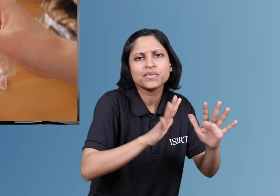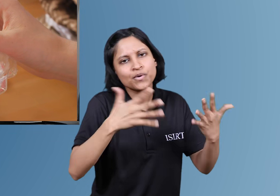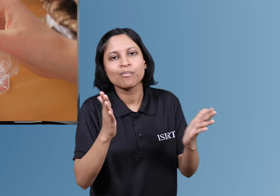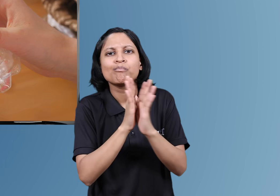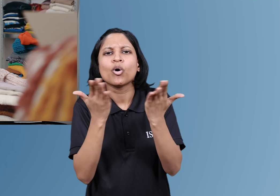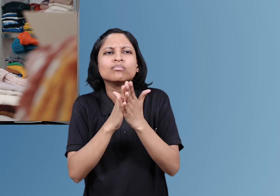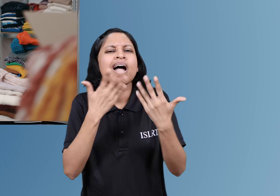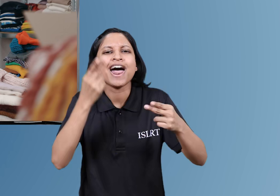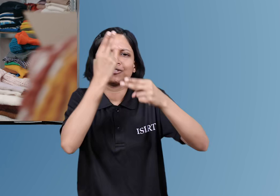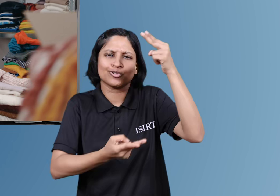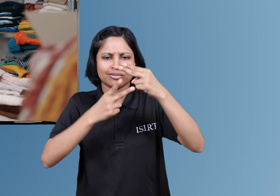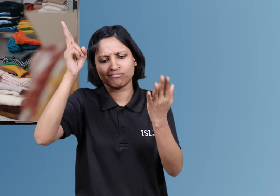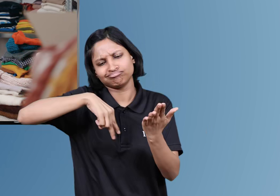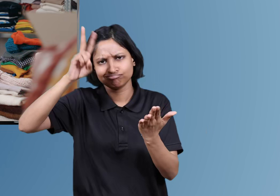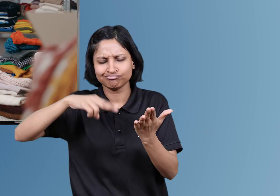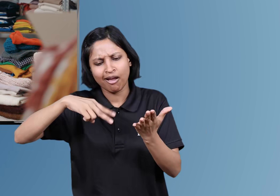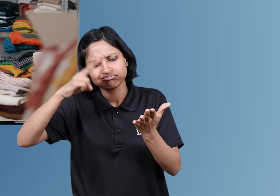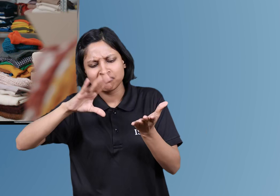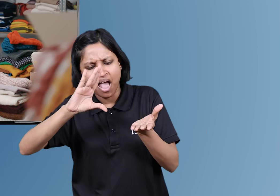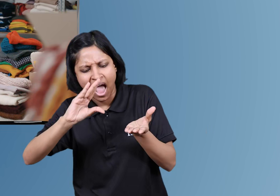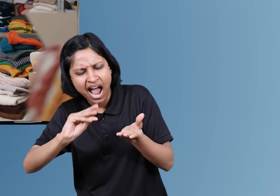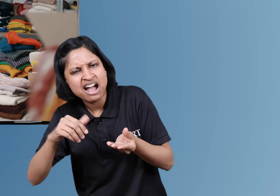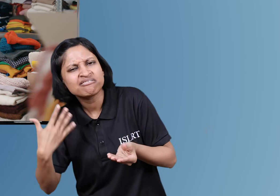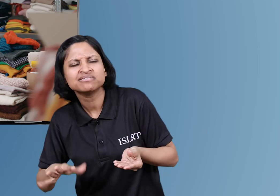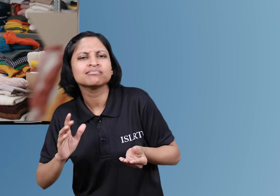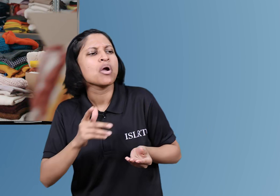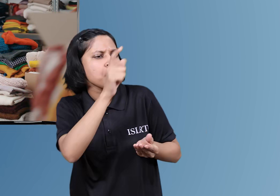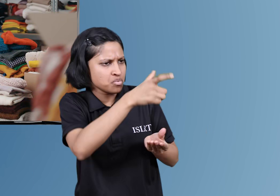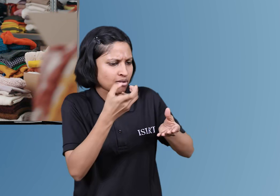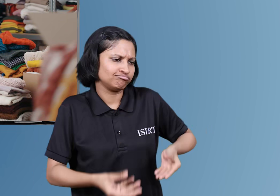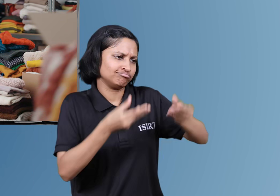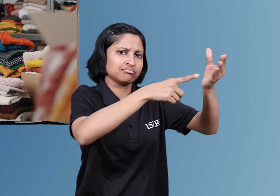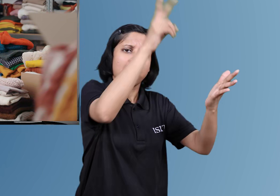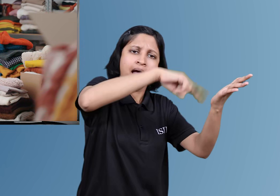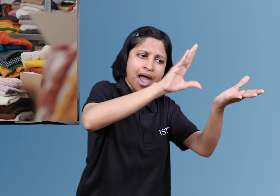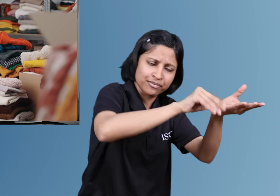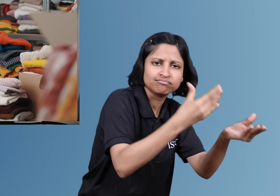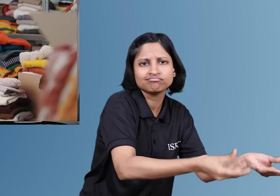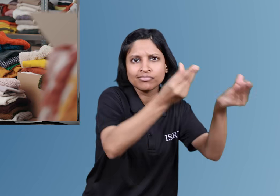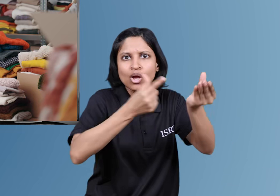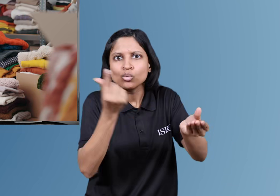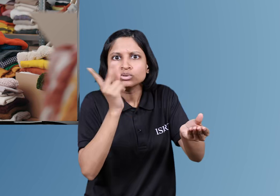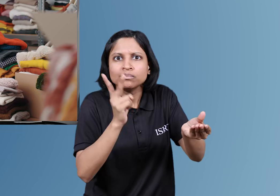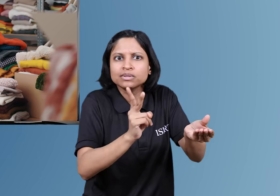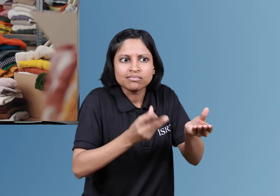or donating books